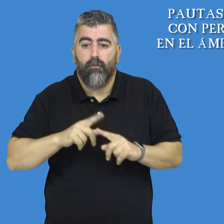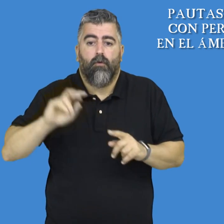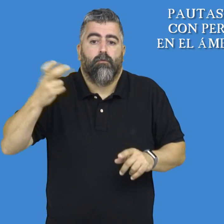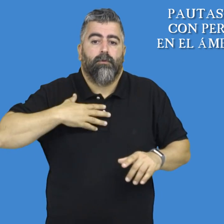otro